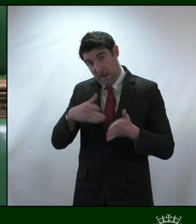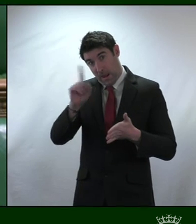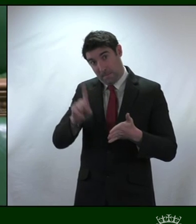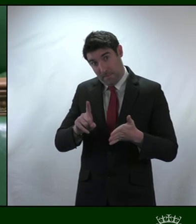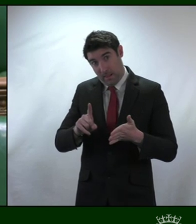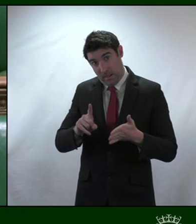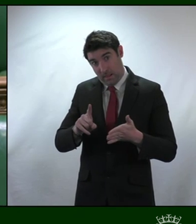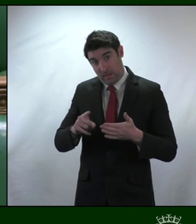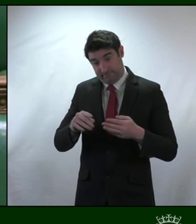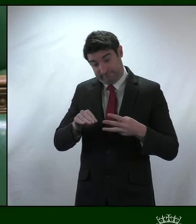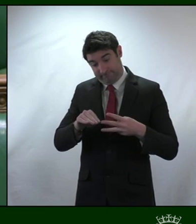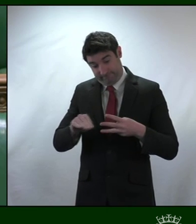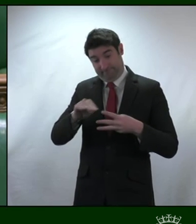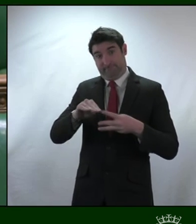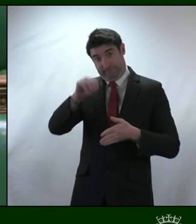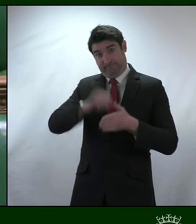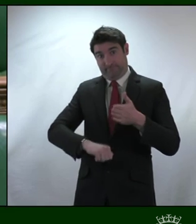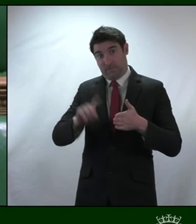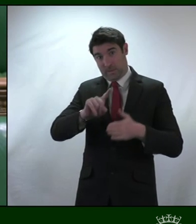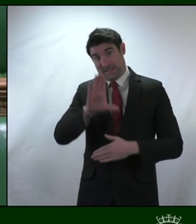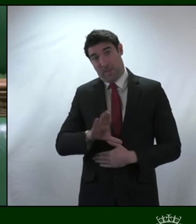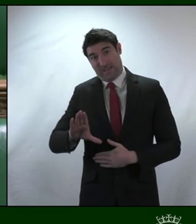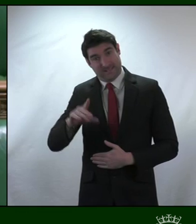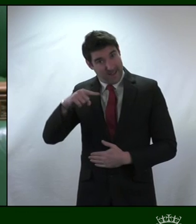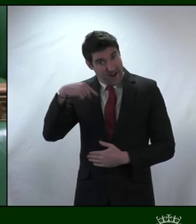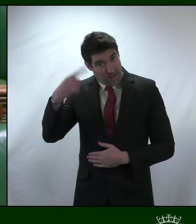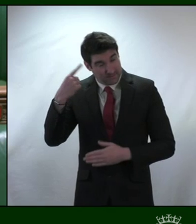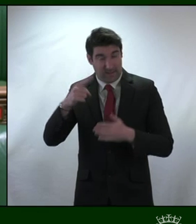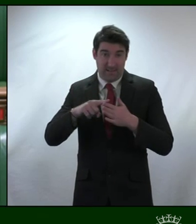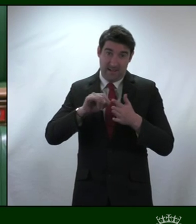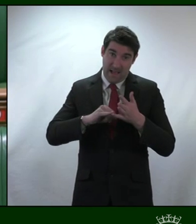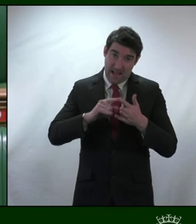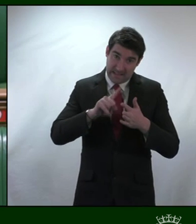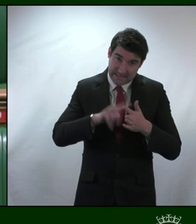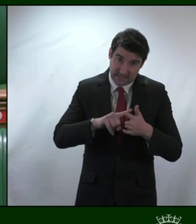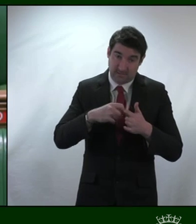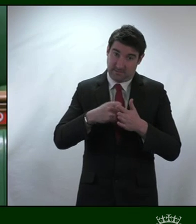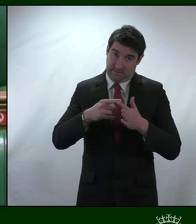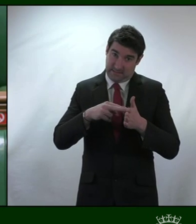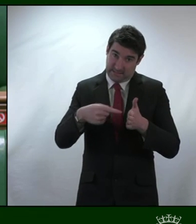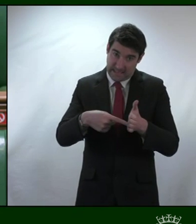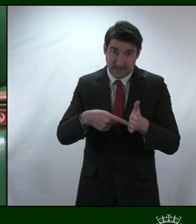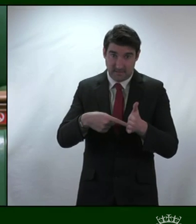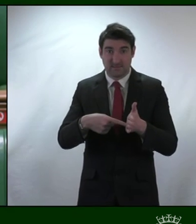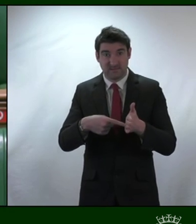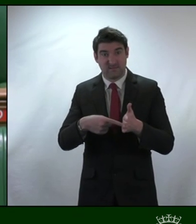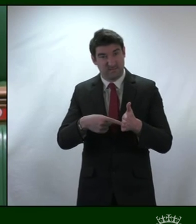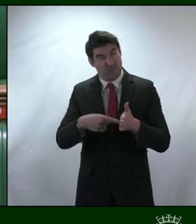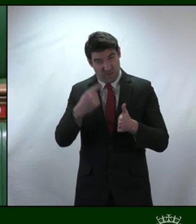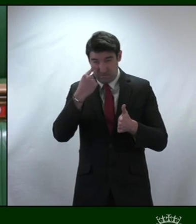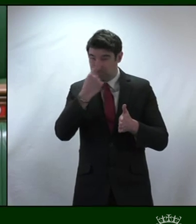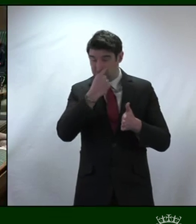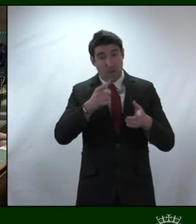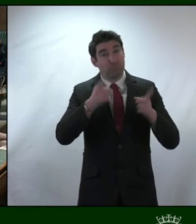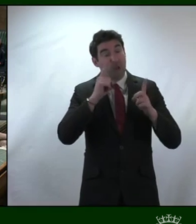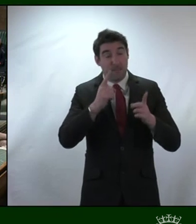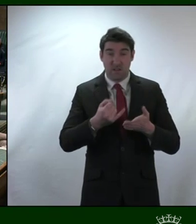Does the Prime Minister not recognise that his latest plan has once again failed to control the virus and protect the NHS and our economy?